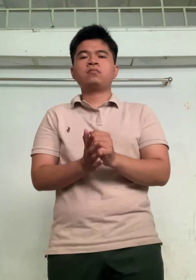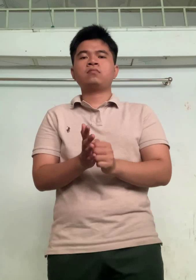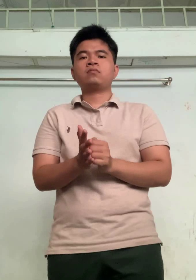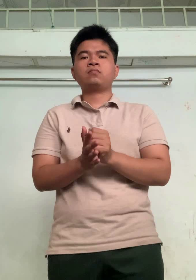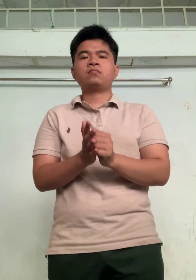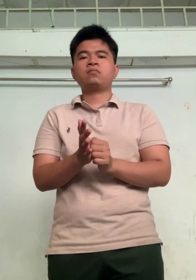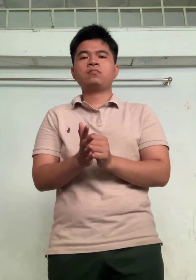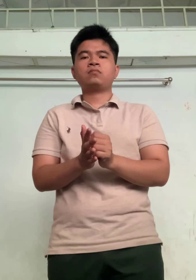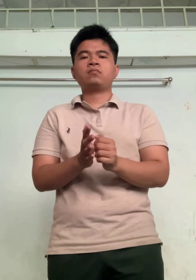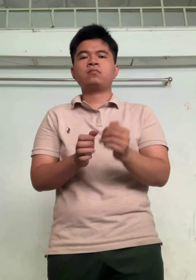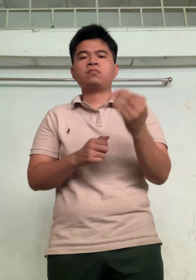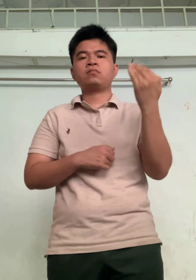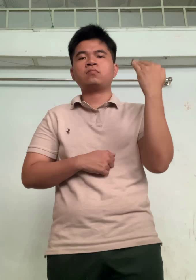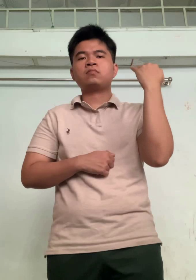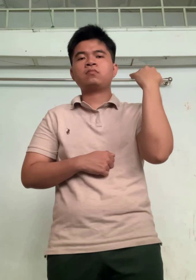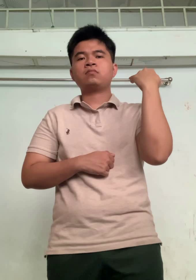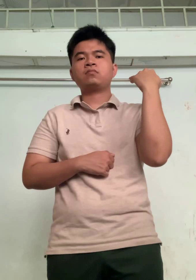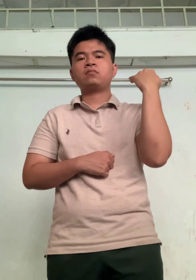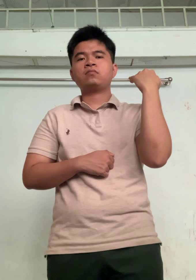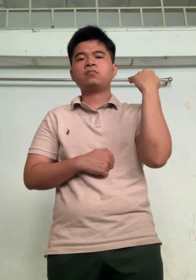thang truoc